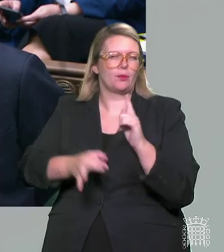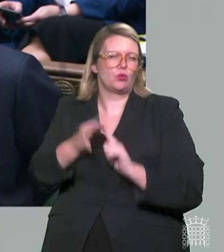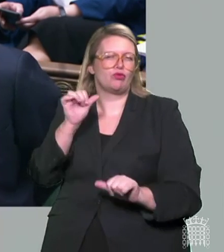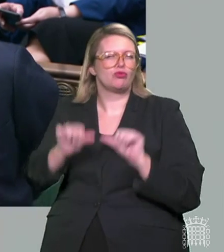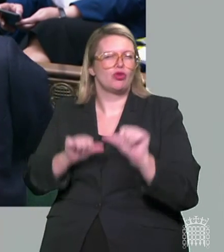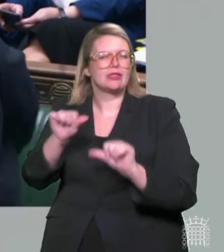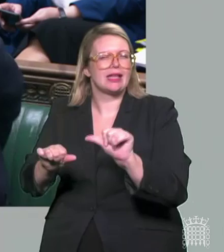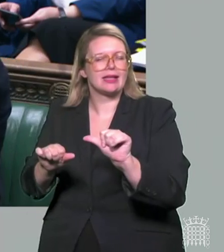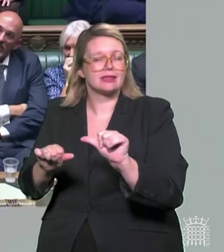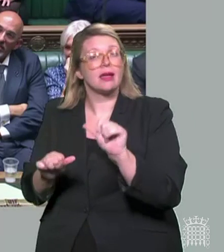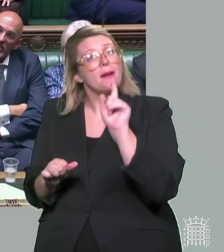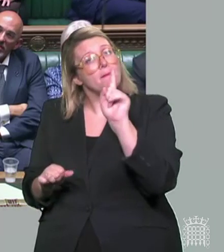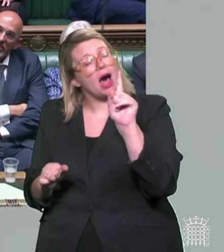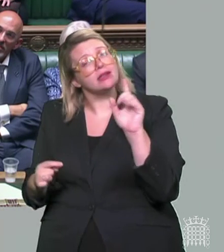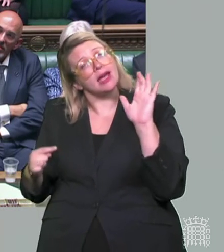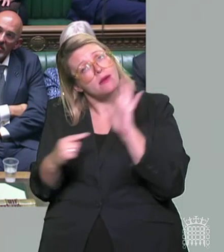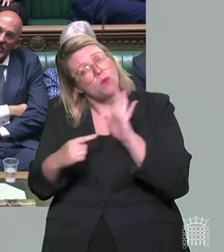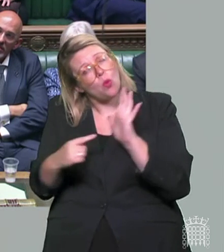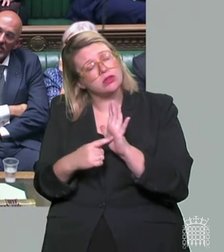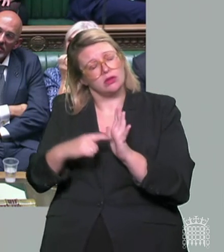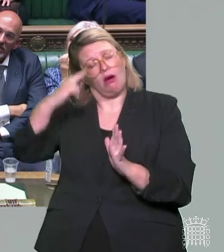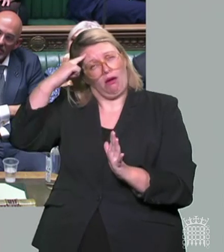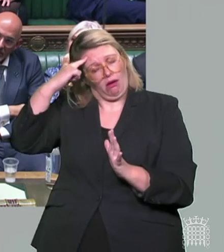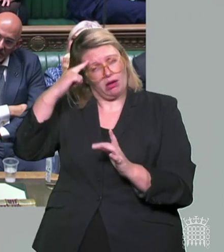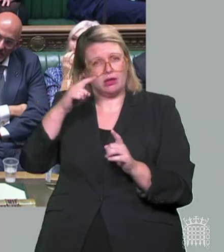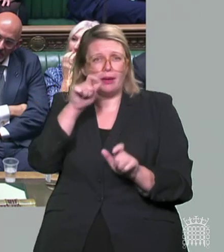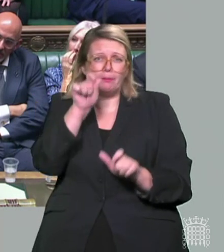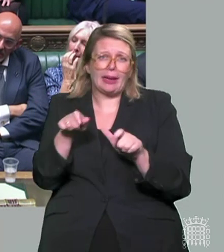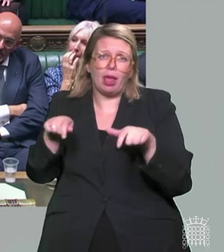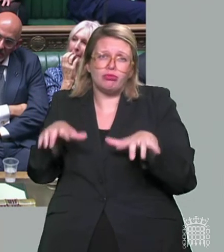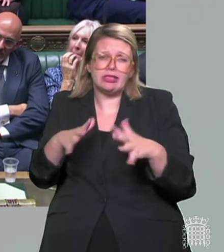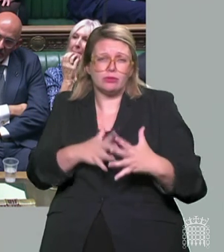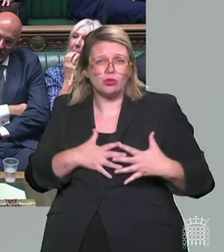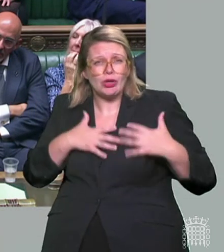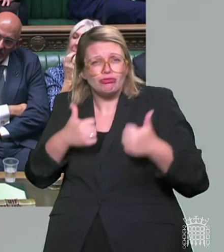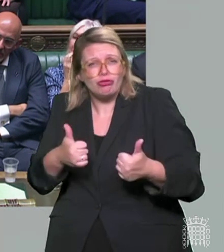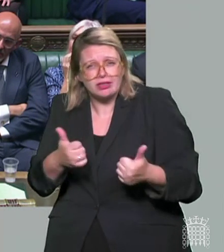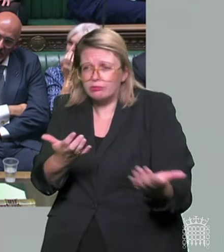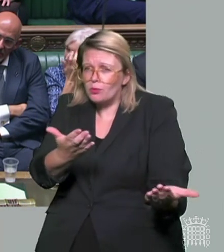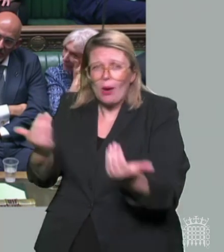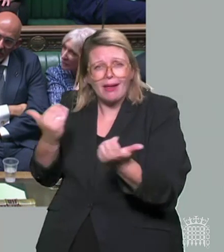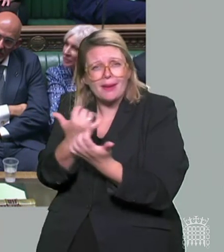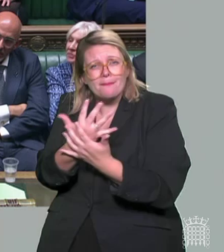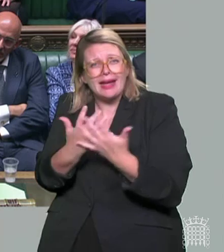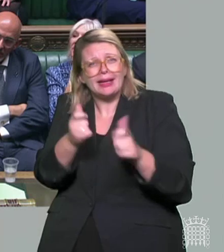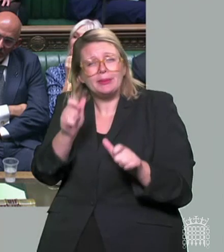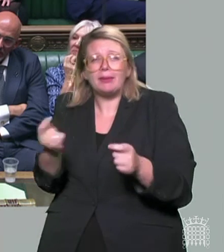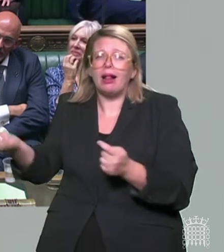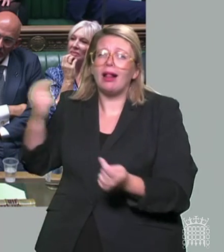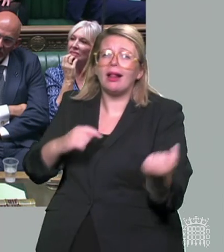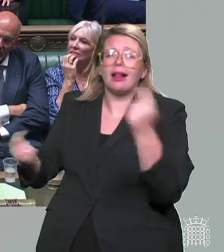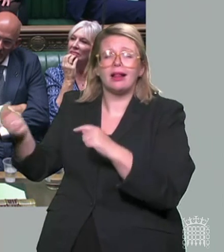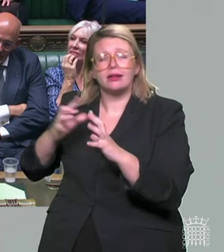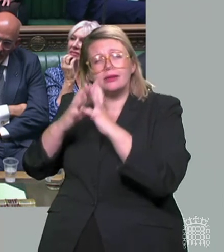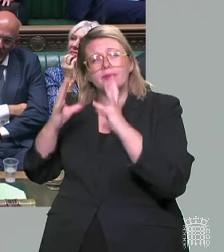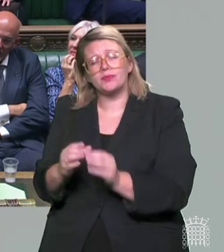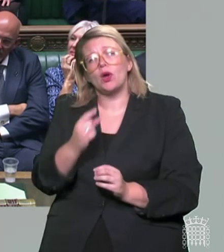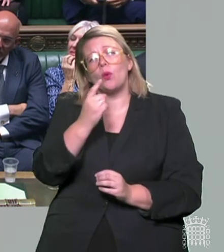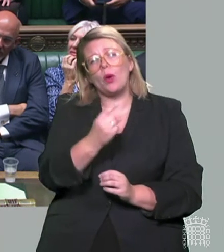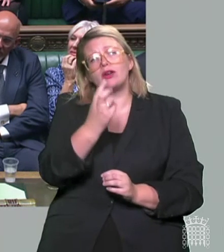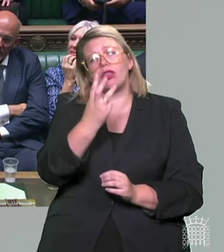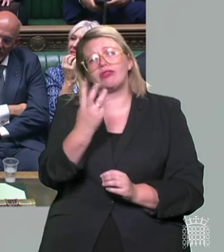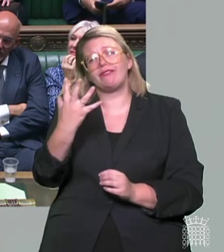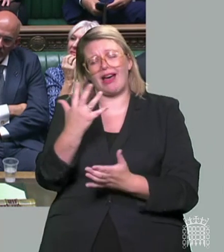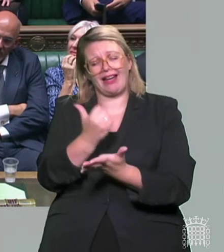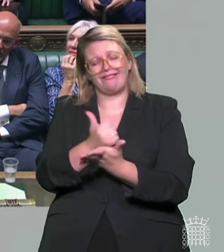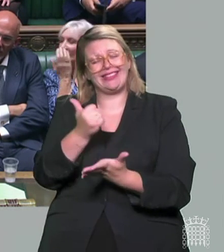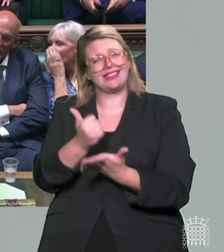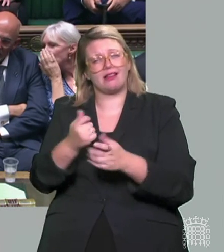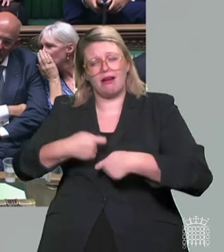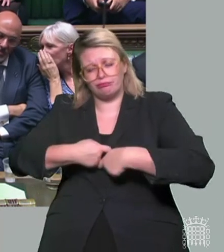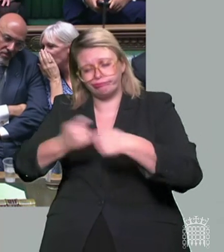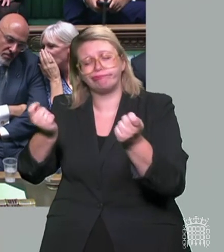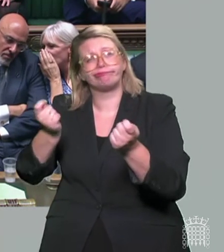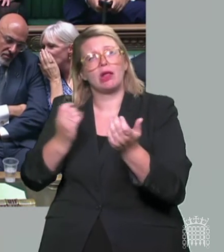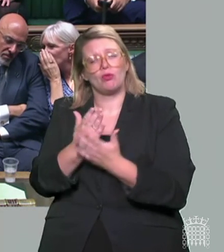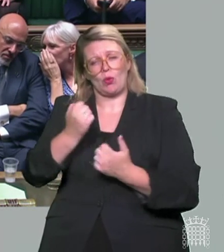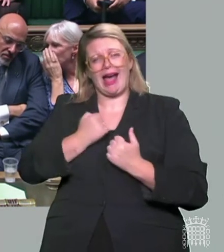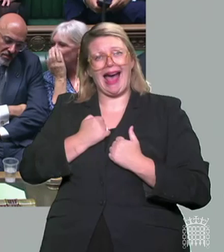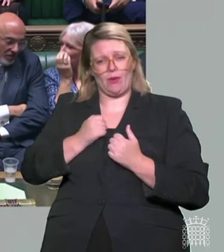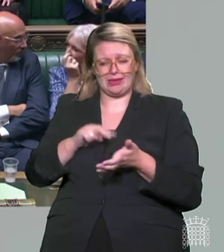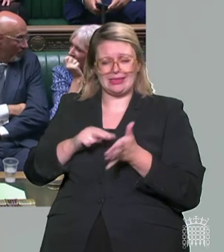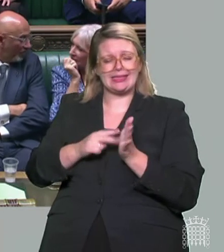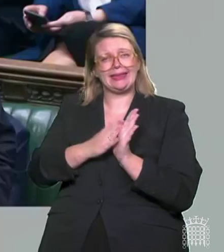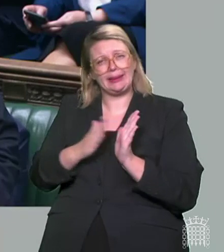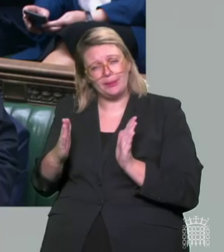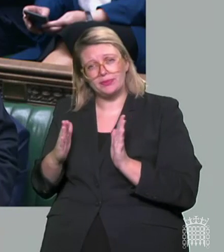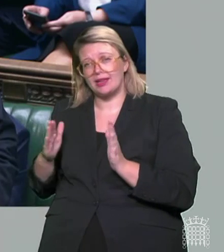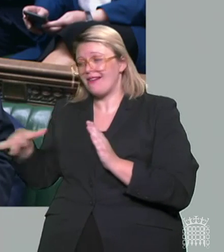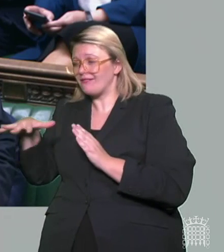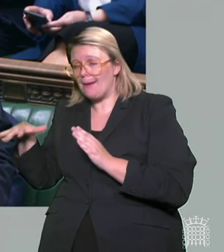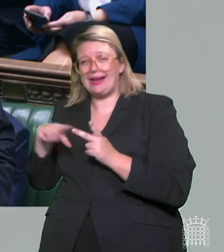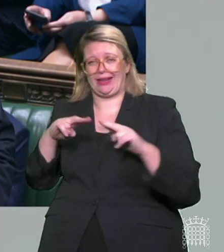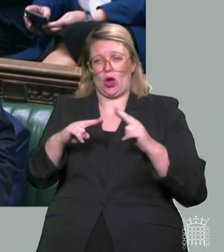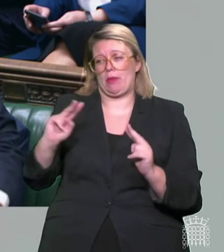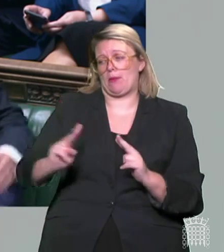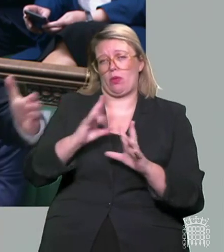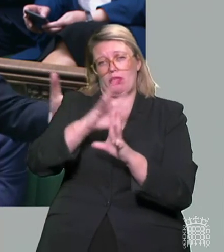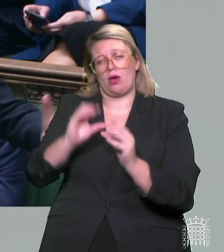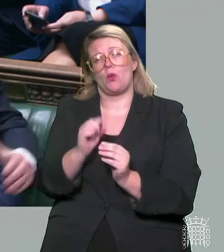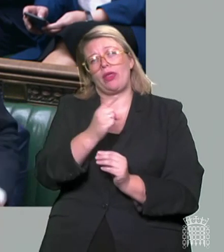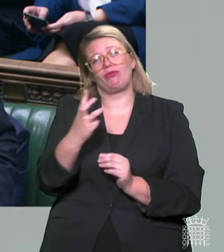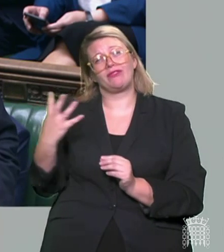But I do not think that that should take away from the generosity of this country in welcoming Ukrainians; 135,000 visas have so far been issued through our uncapped scheme—both the family scheme and the Homes for Ukraine scheme.